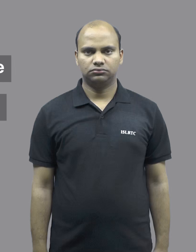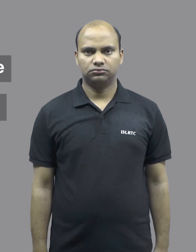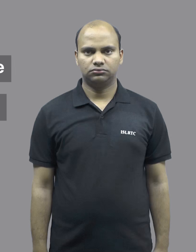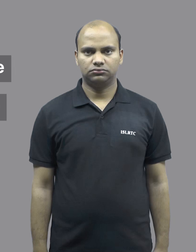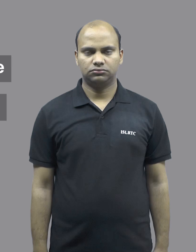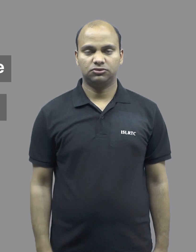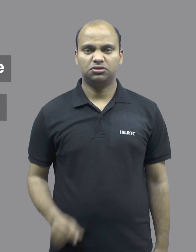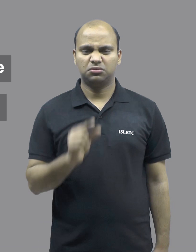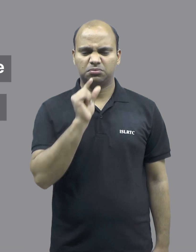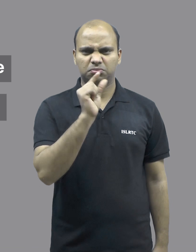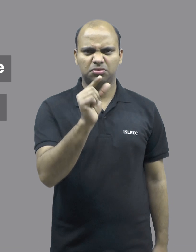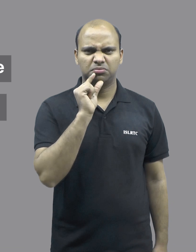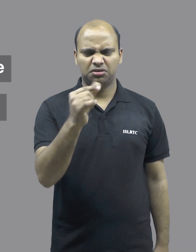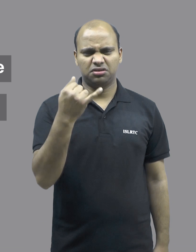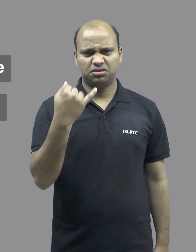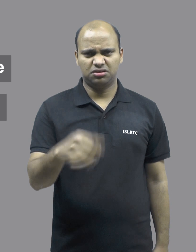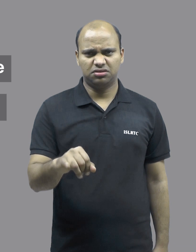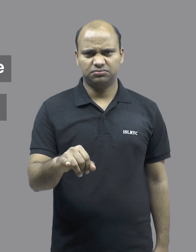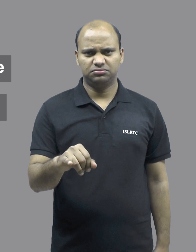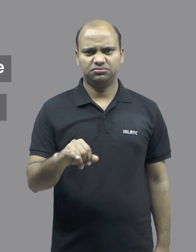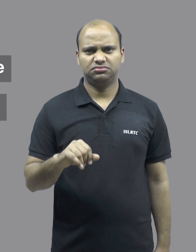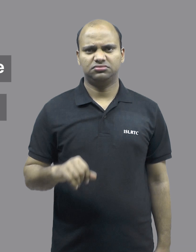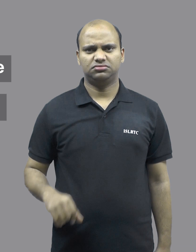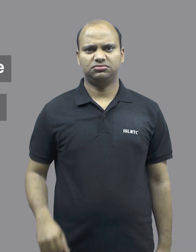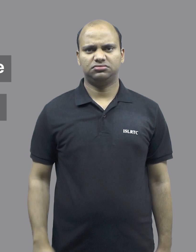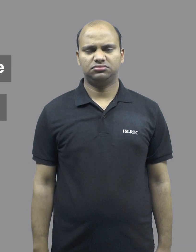Bad Language Verbal Abuse